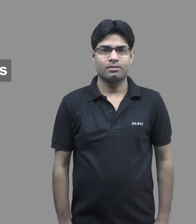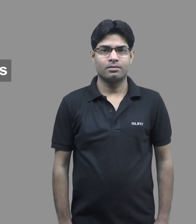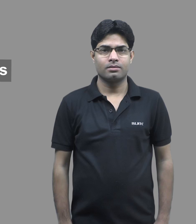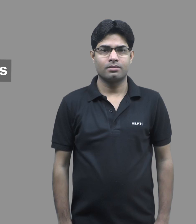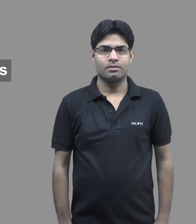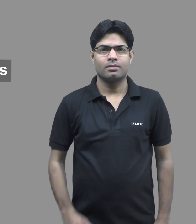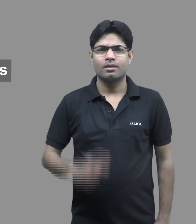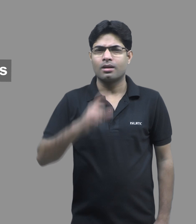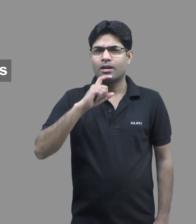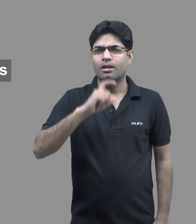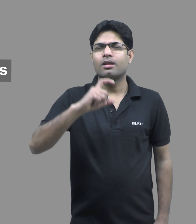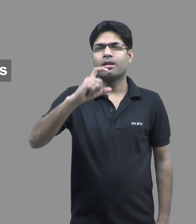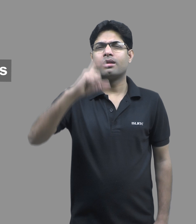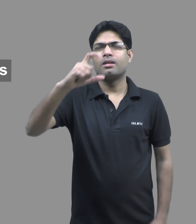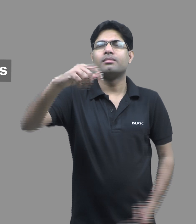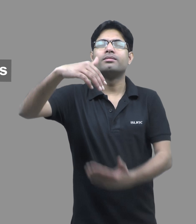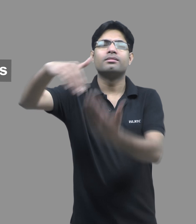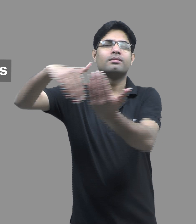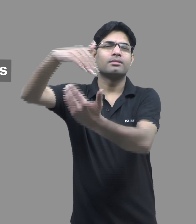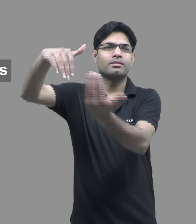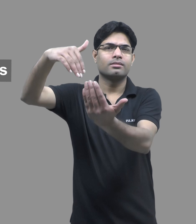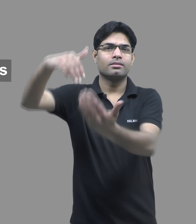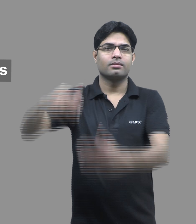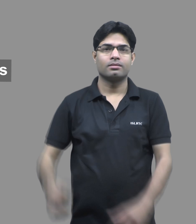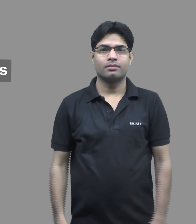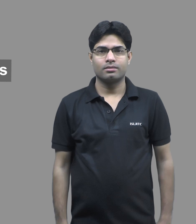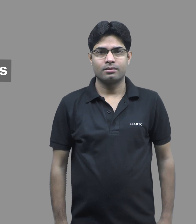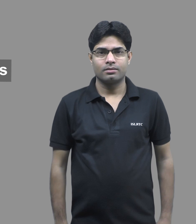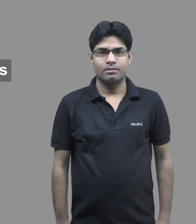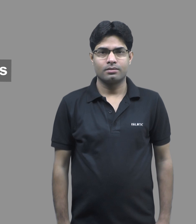Cousins